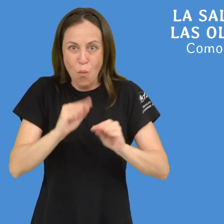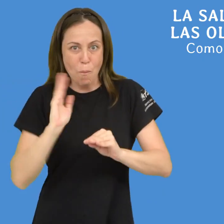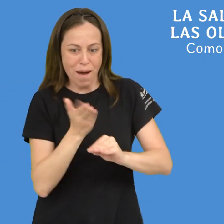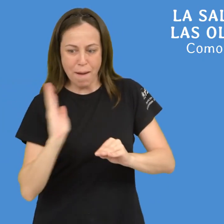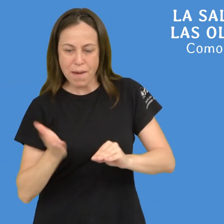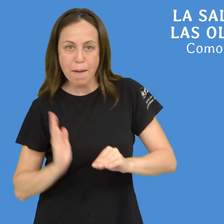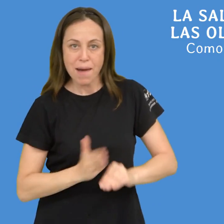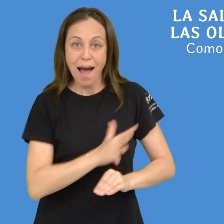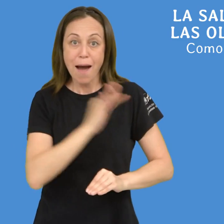afectar